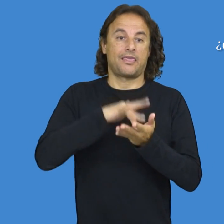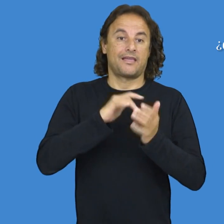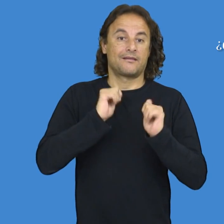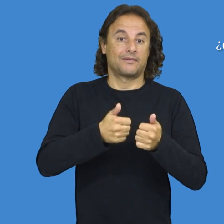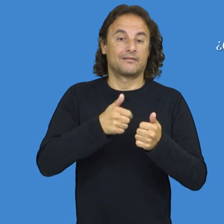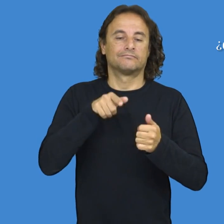empezar